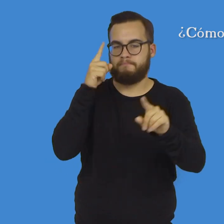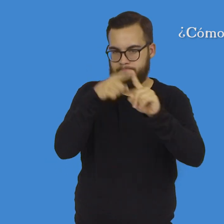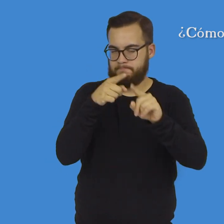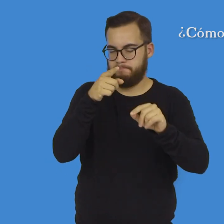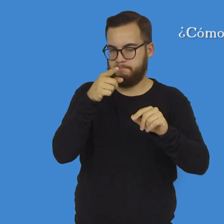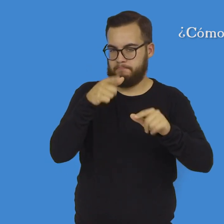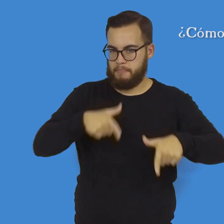objetivo